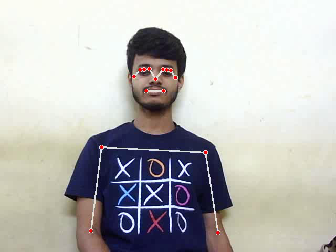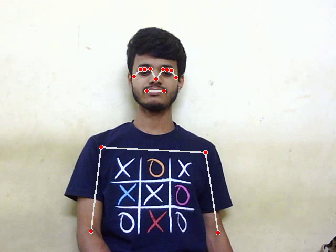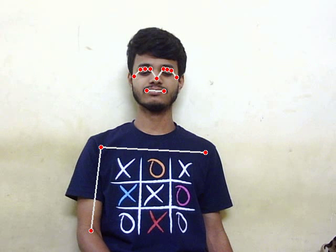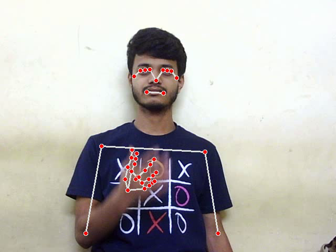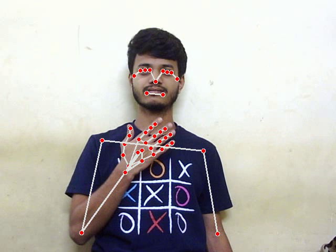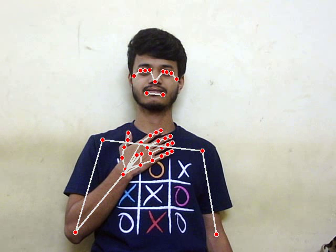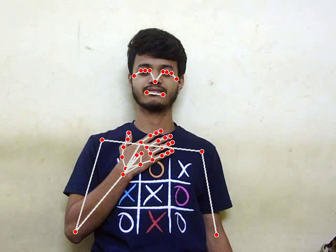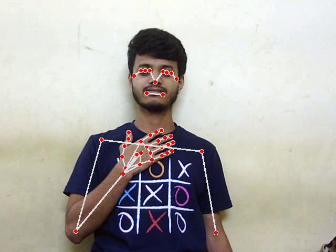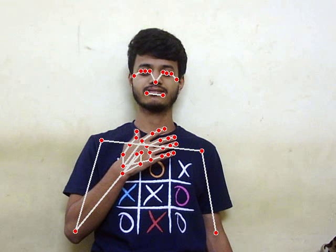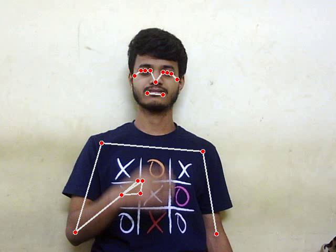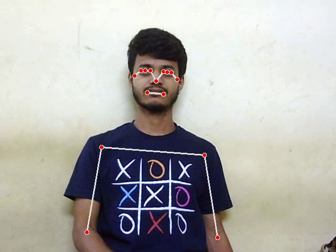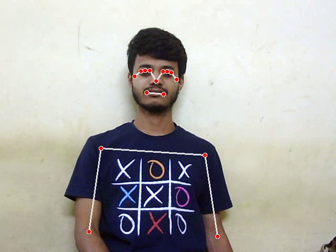my